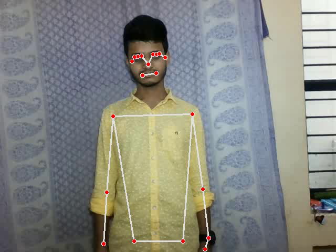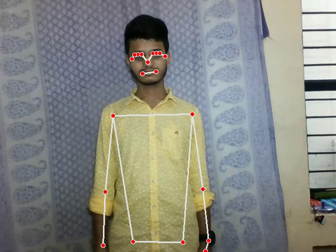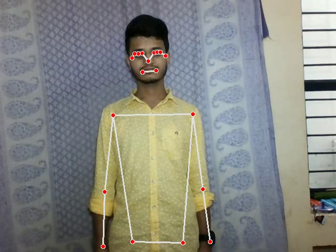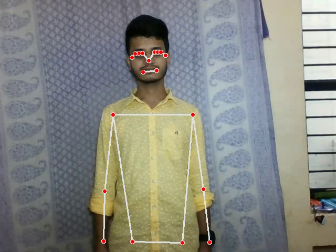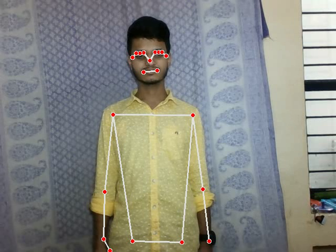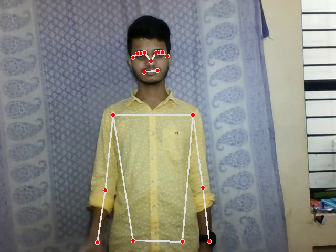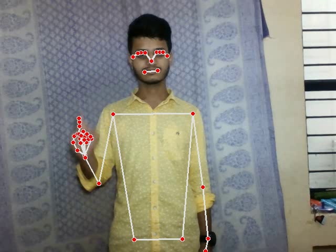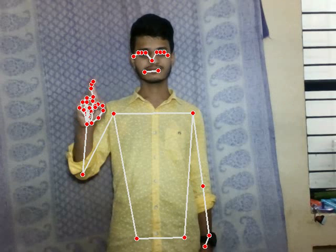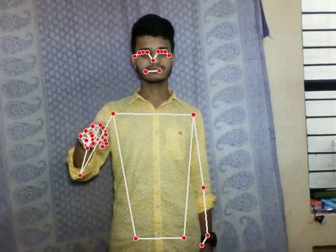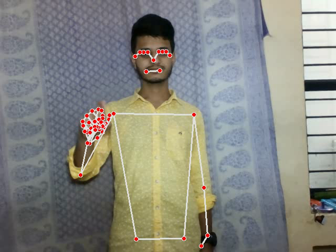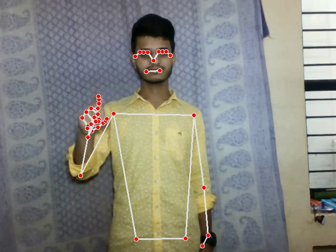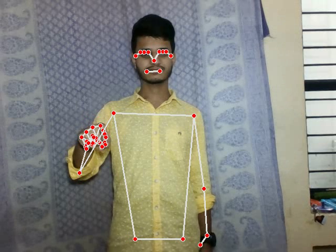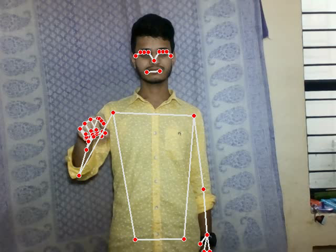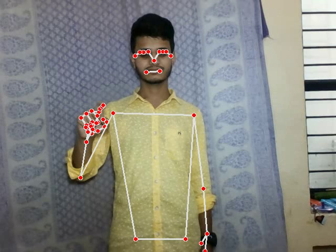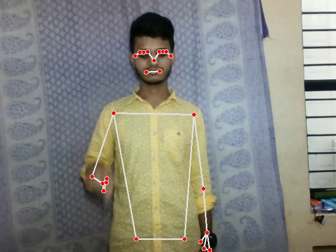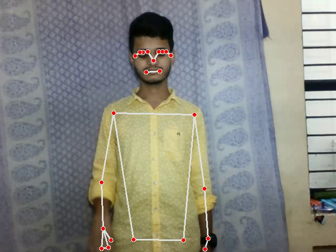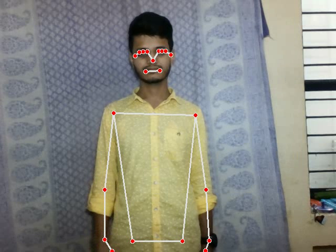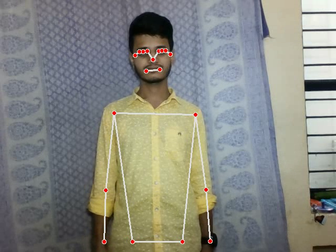need